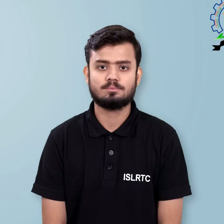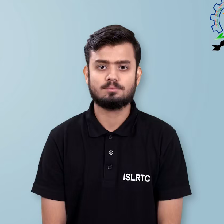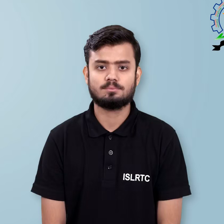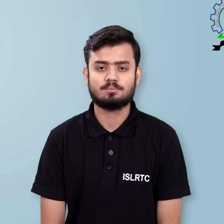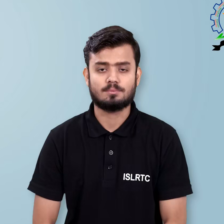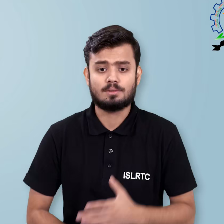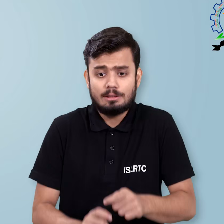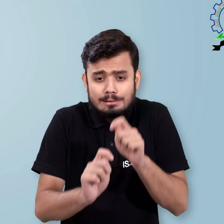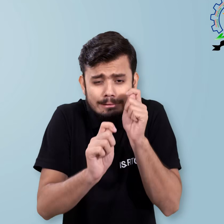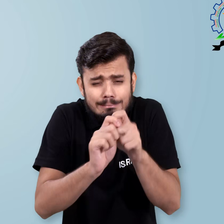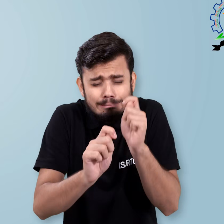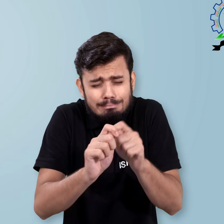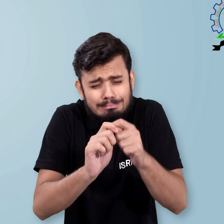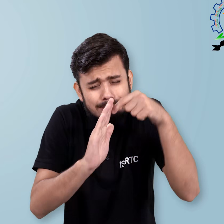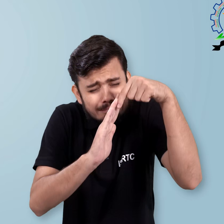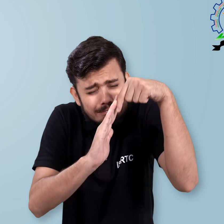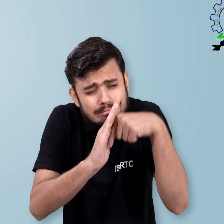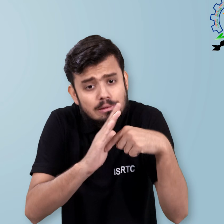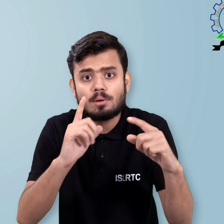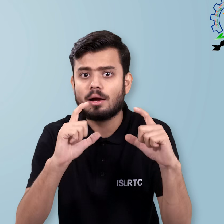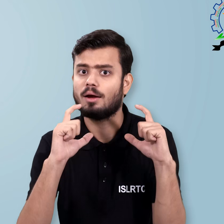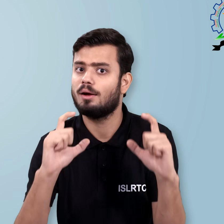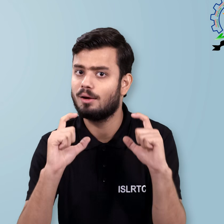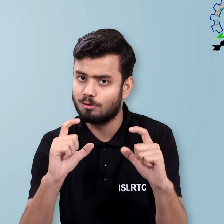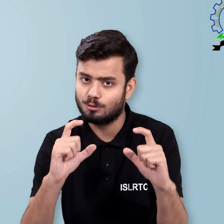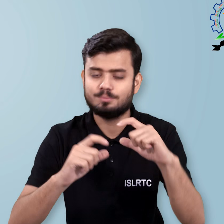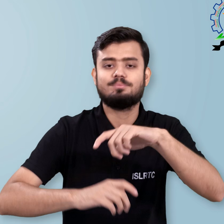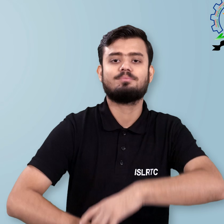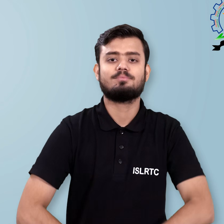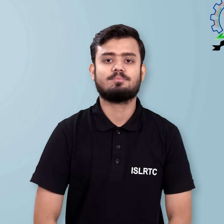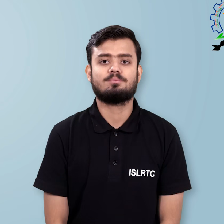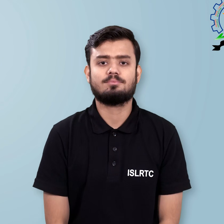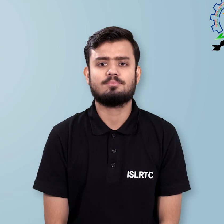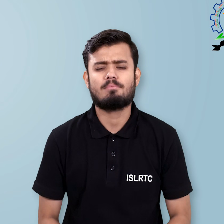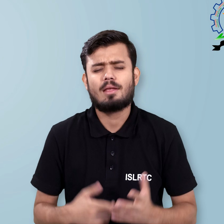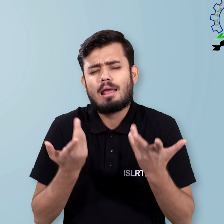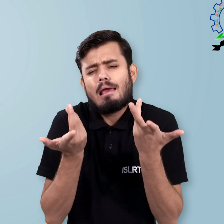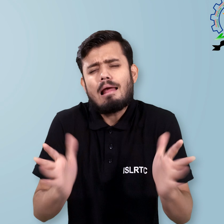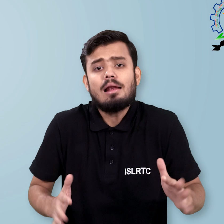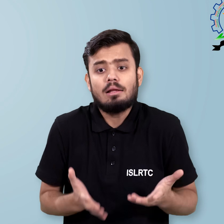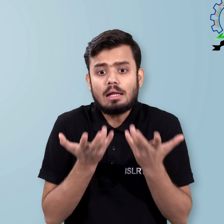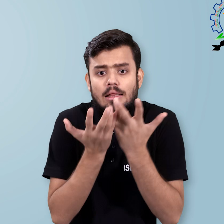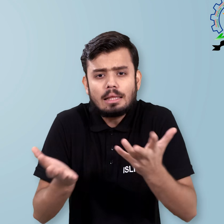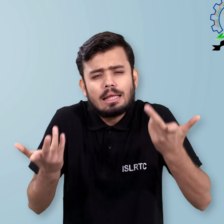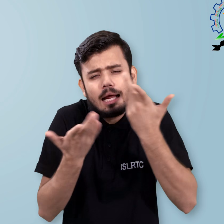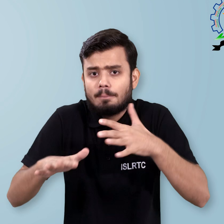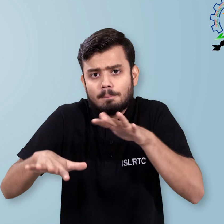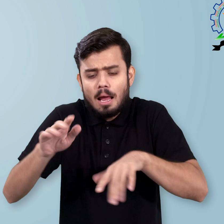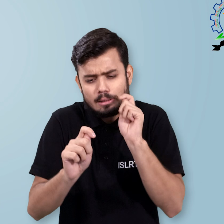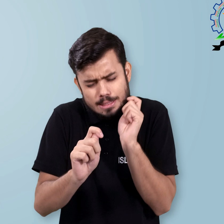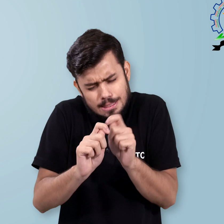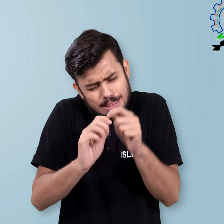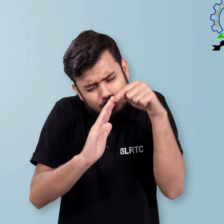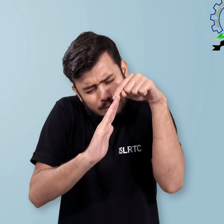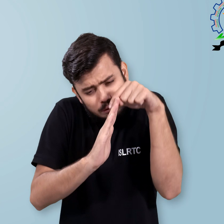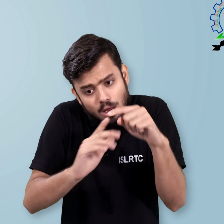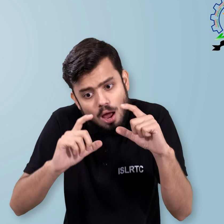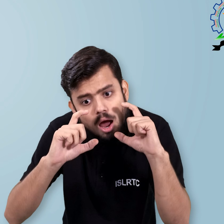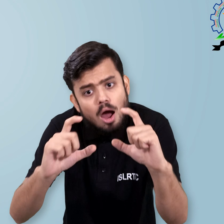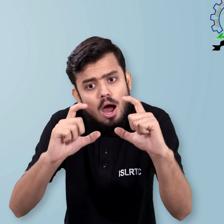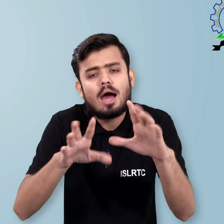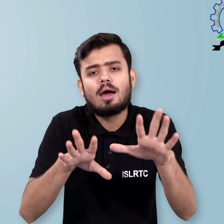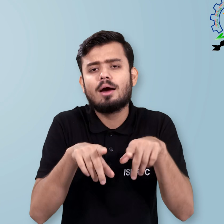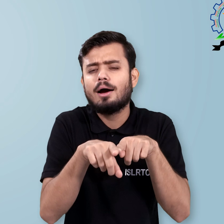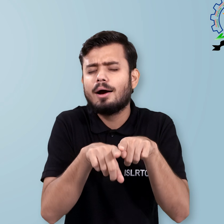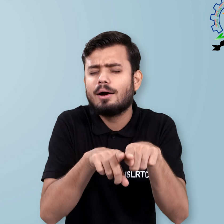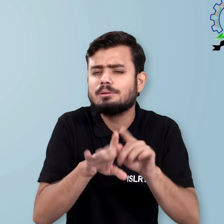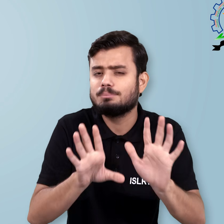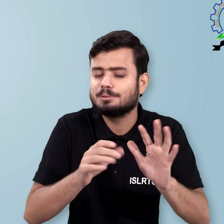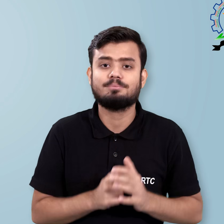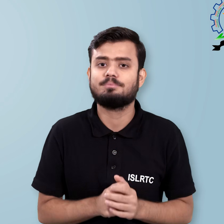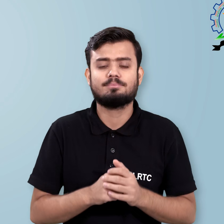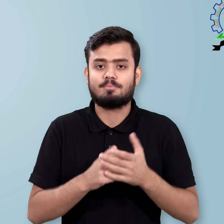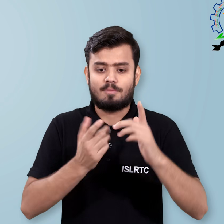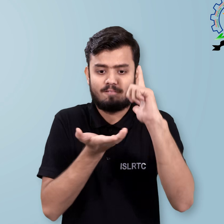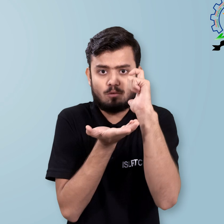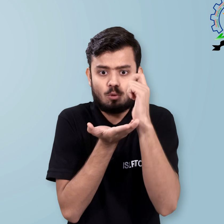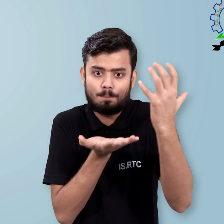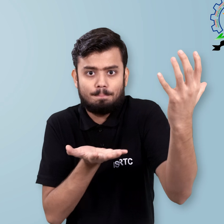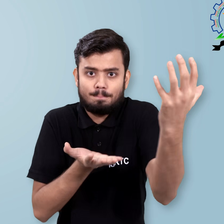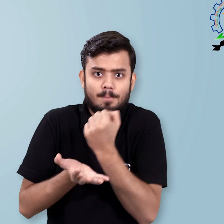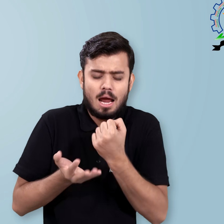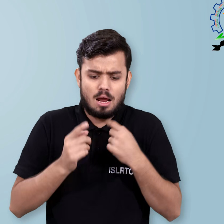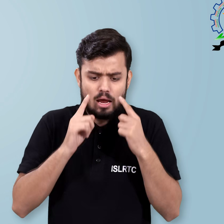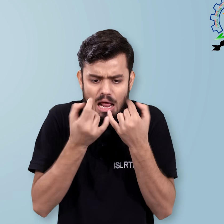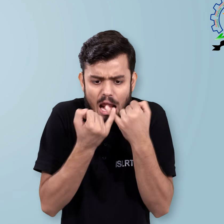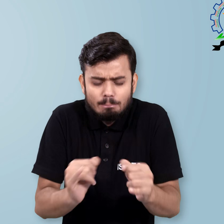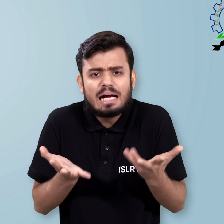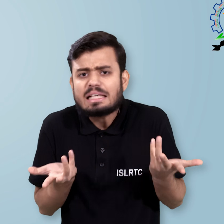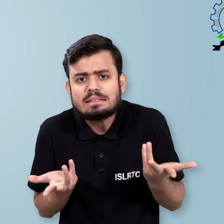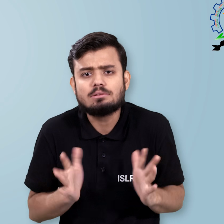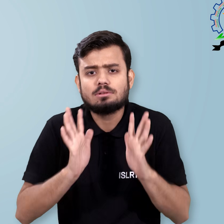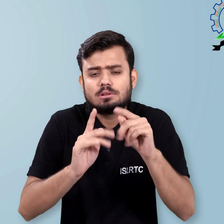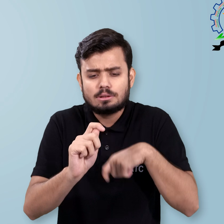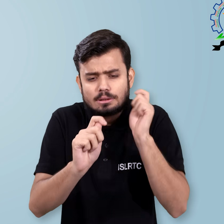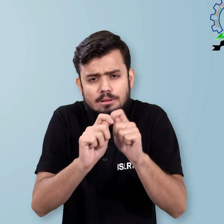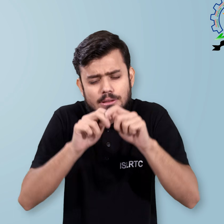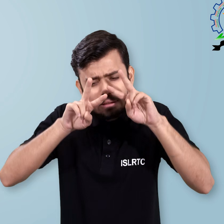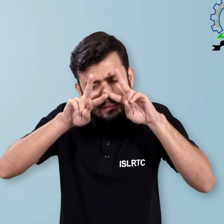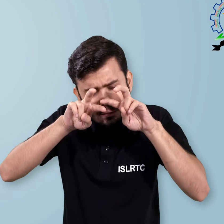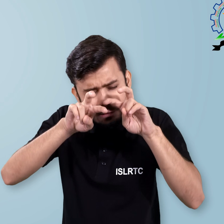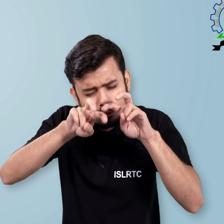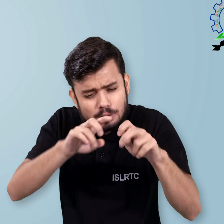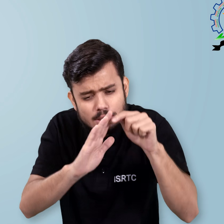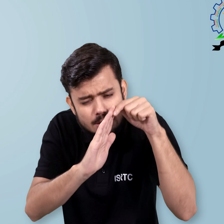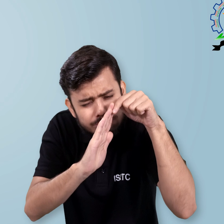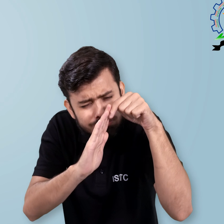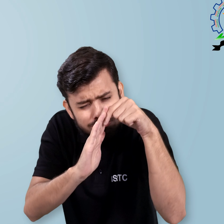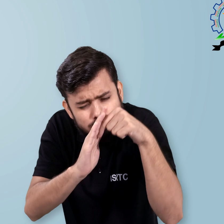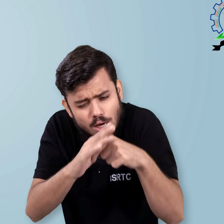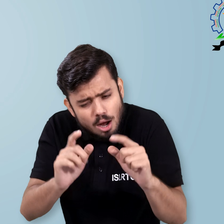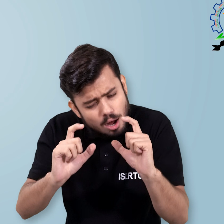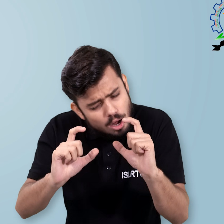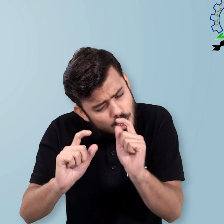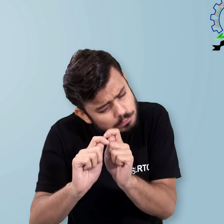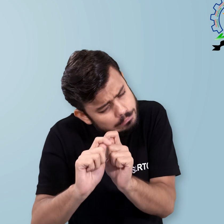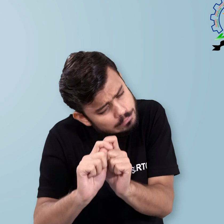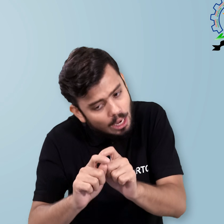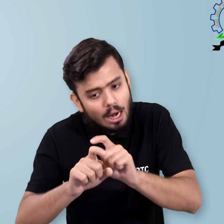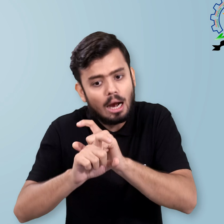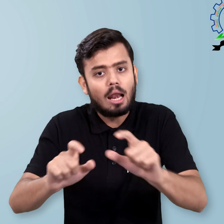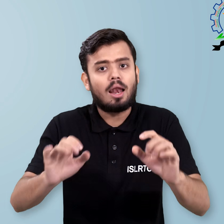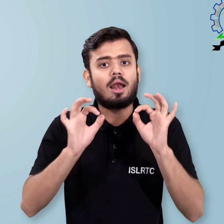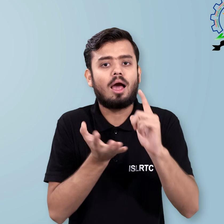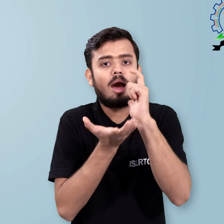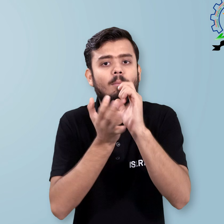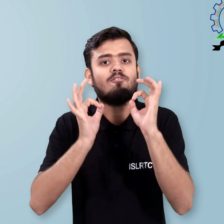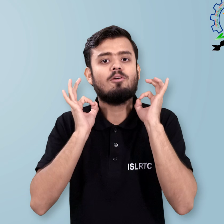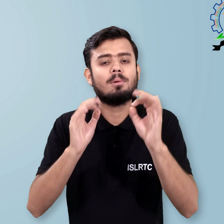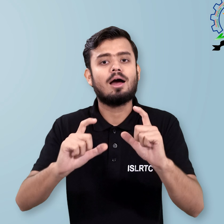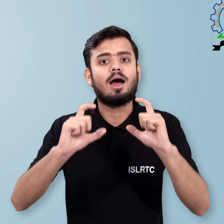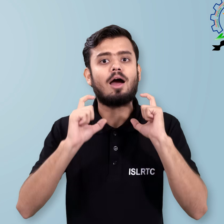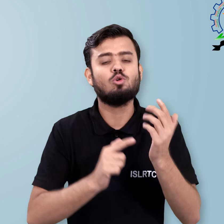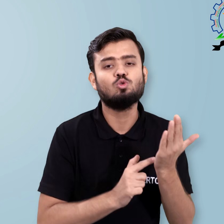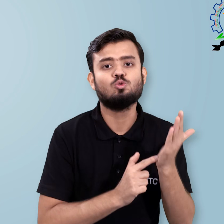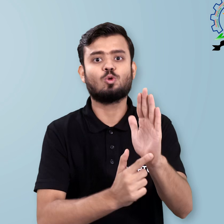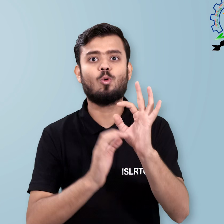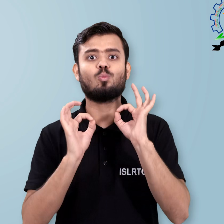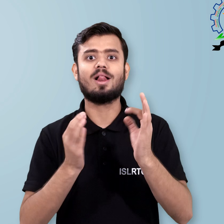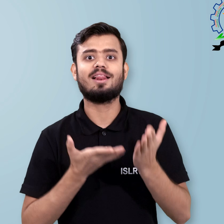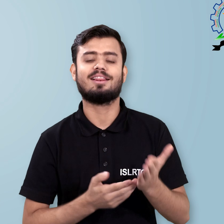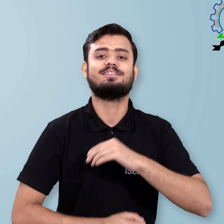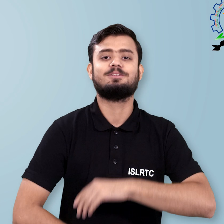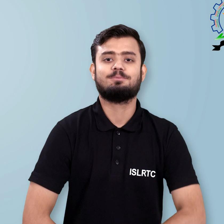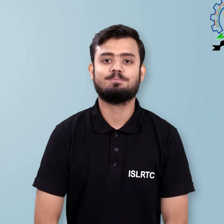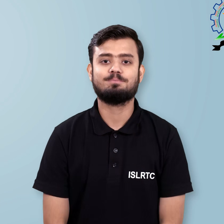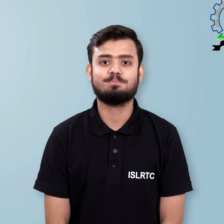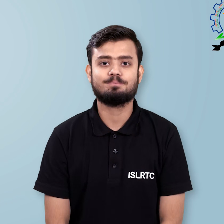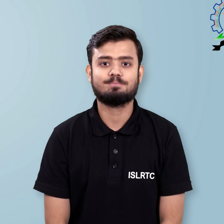Meticulous Showing great attention to detail; very careful and precise.